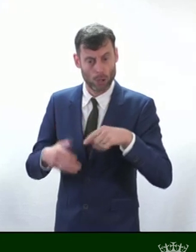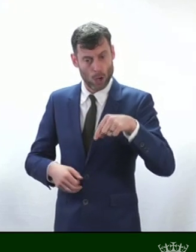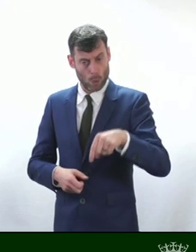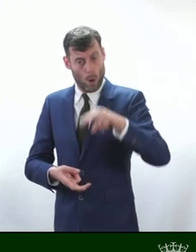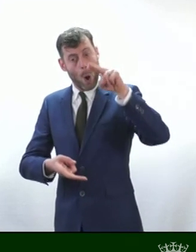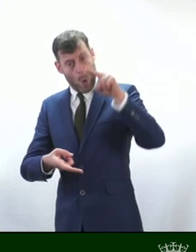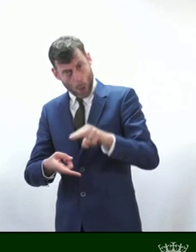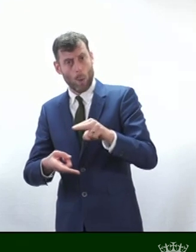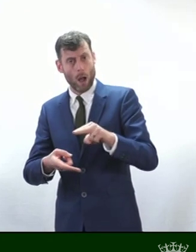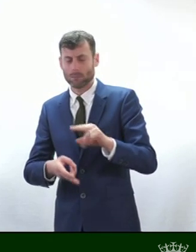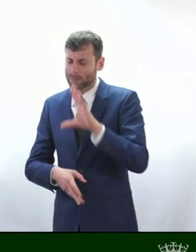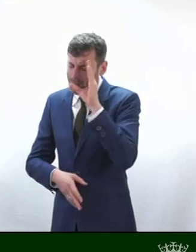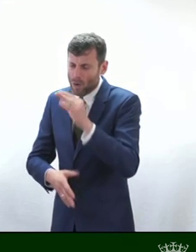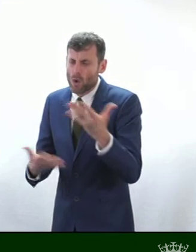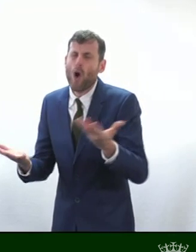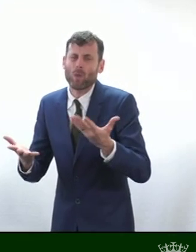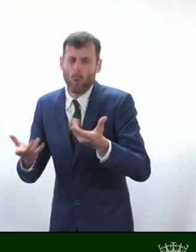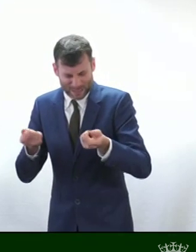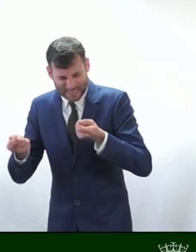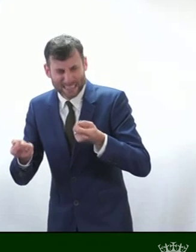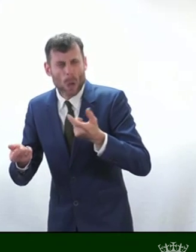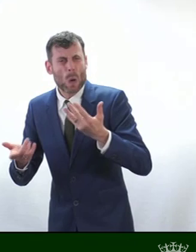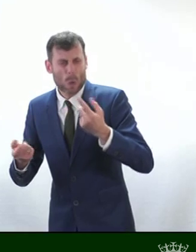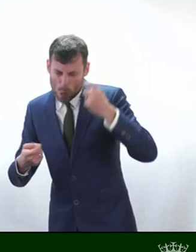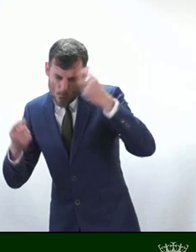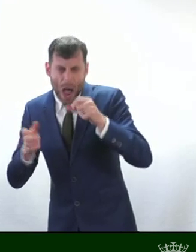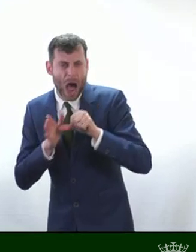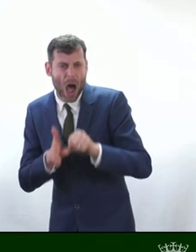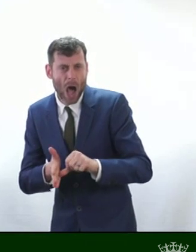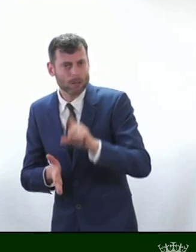Yes, it is tough, but we are going to get through it and we are going to get through it together.